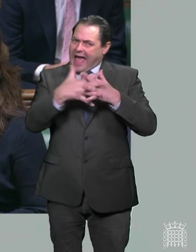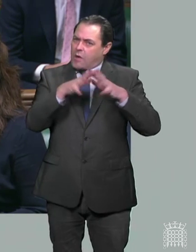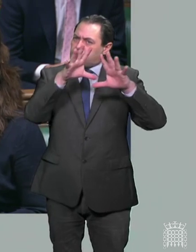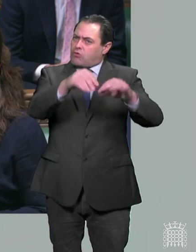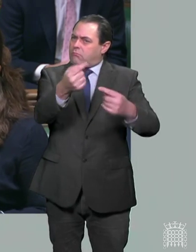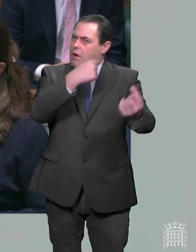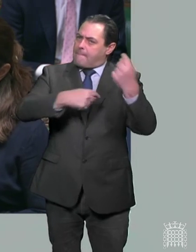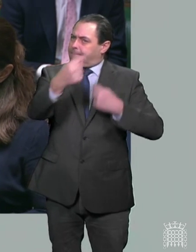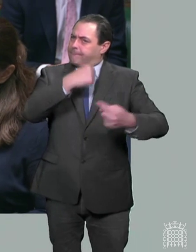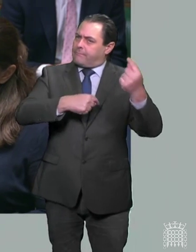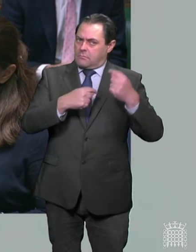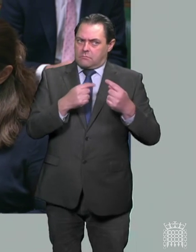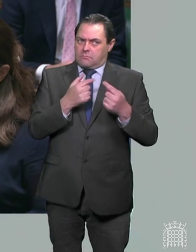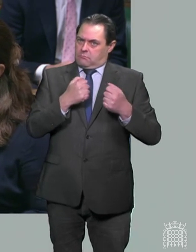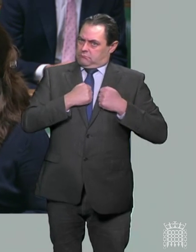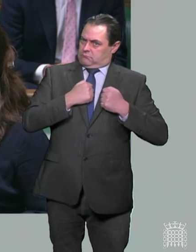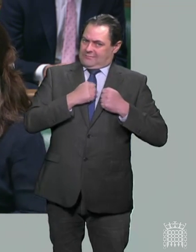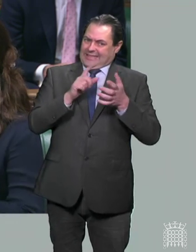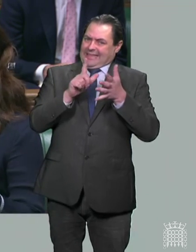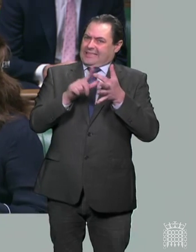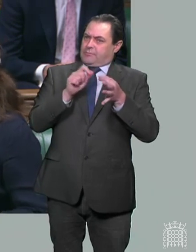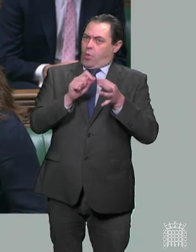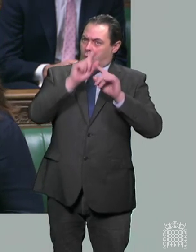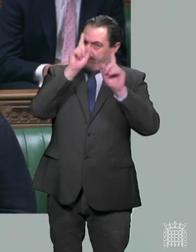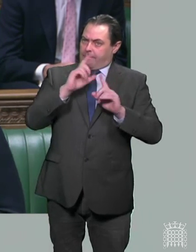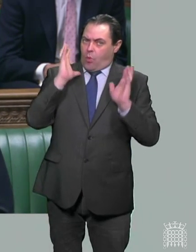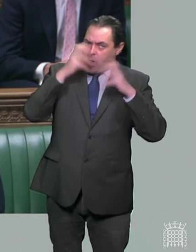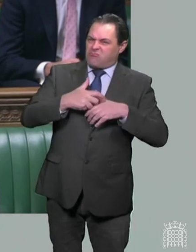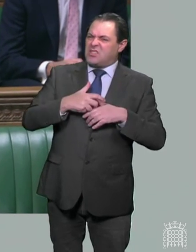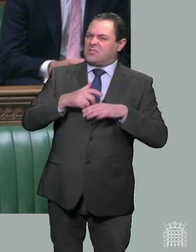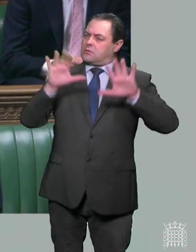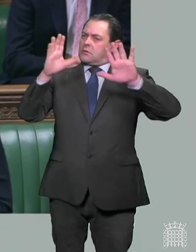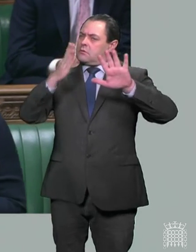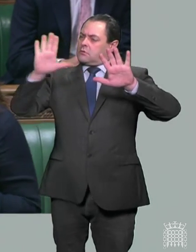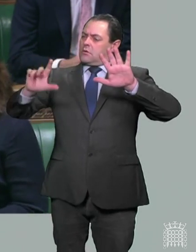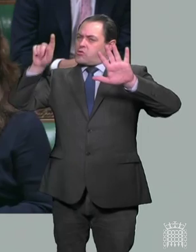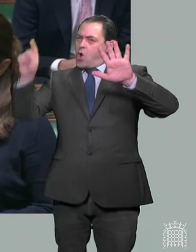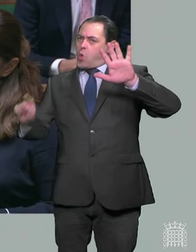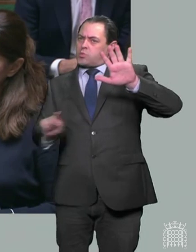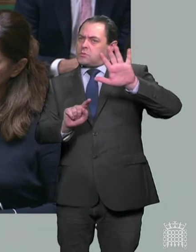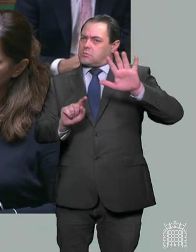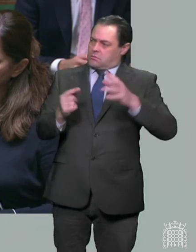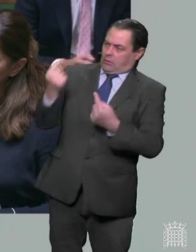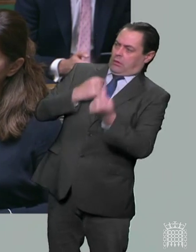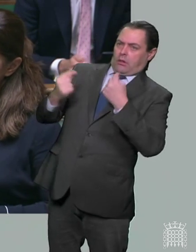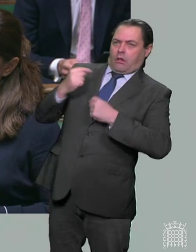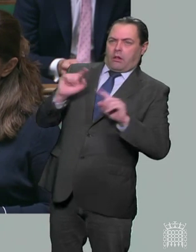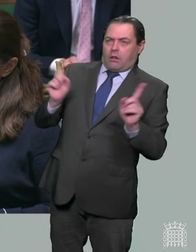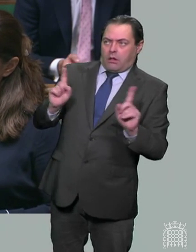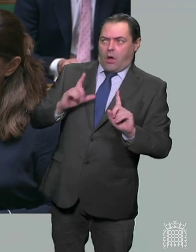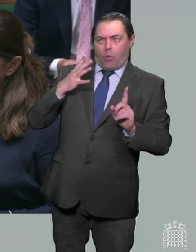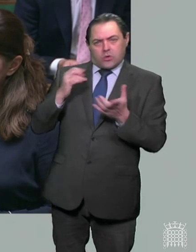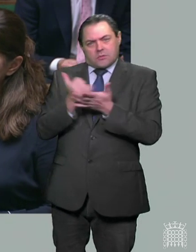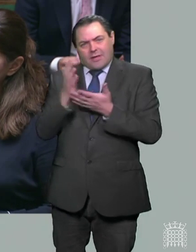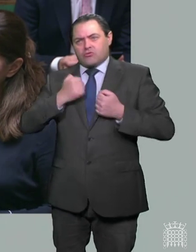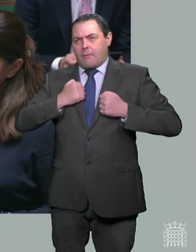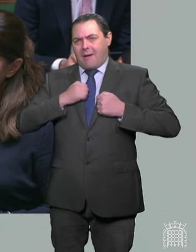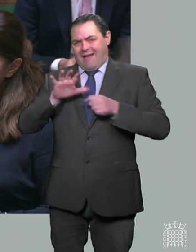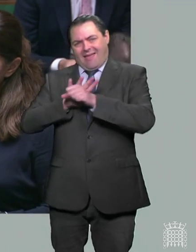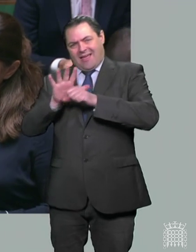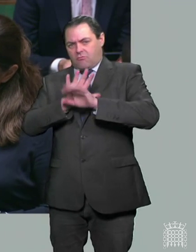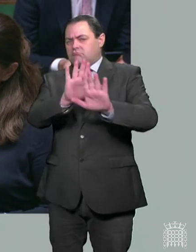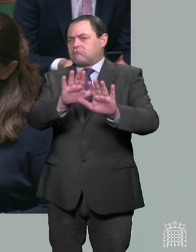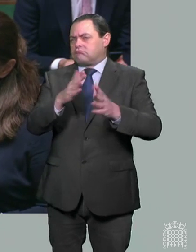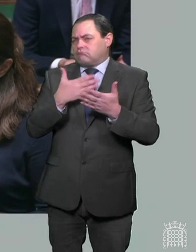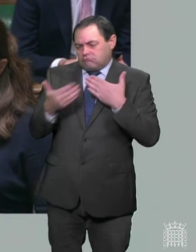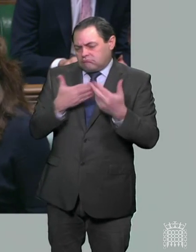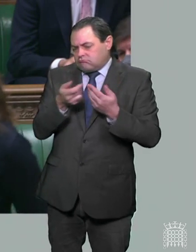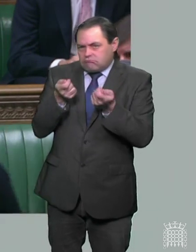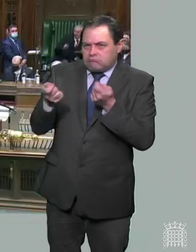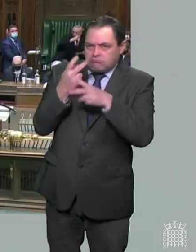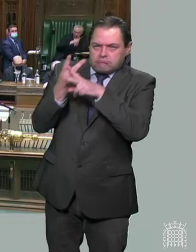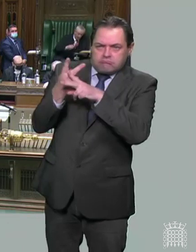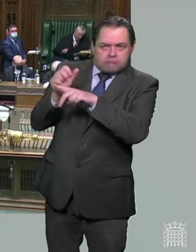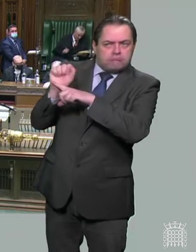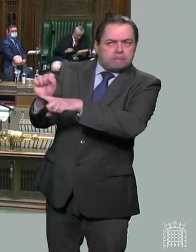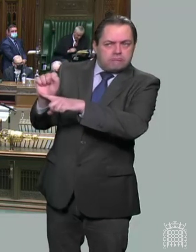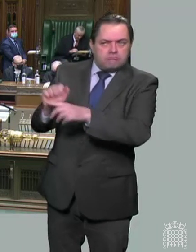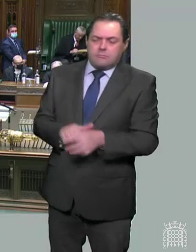This is an issue of great concern in Eastbourne, along the coast and across the country, and I am anxious to be able to reassure my constituents that there are plans ahead.